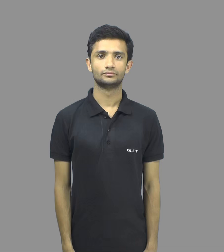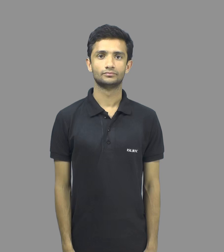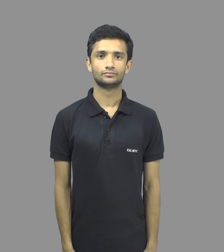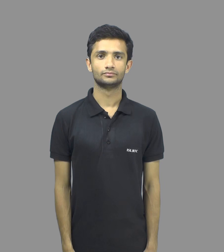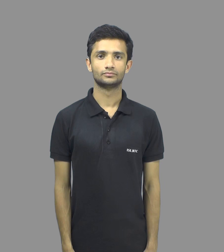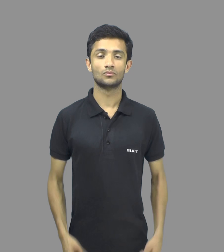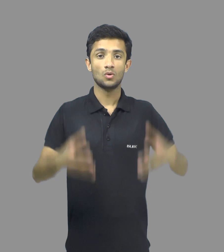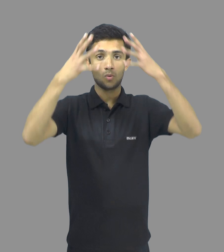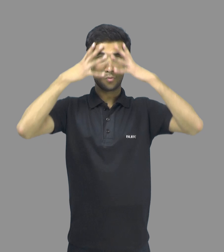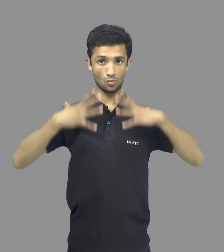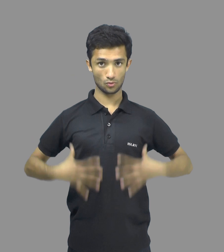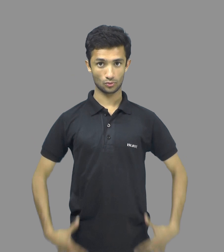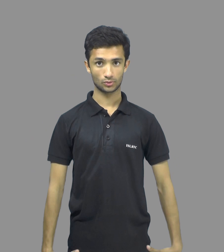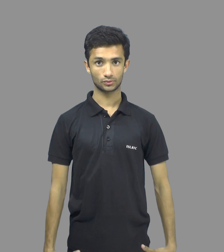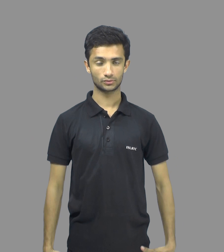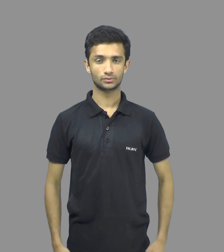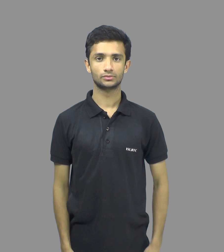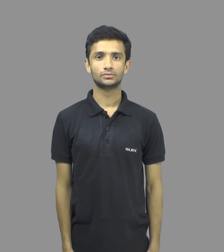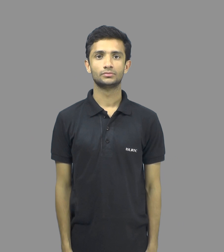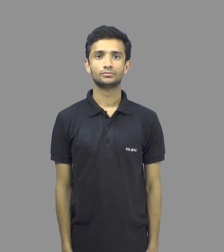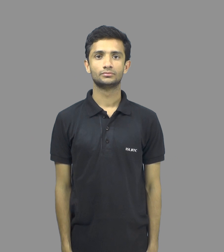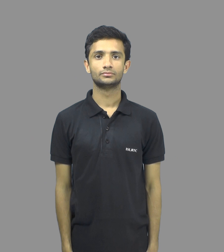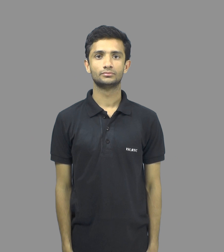Body